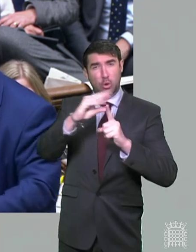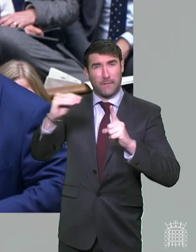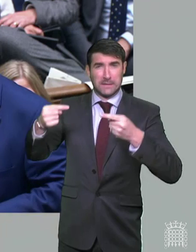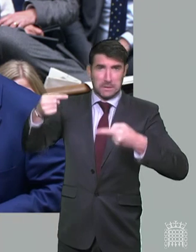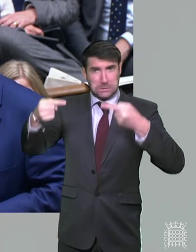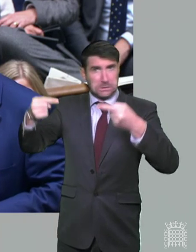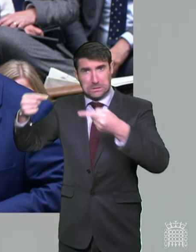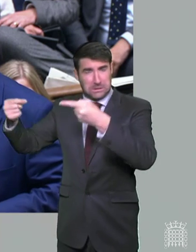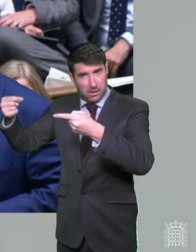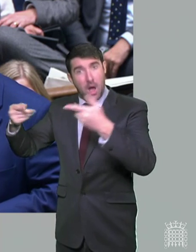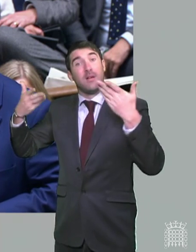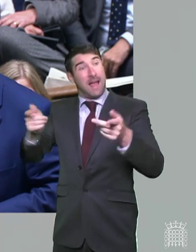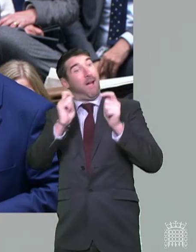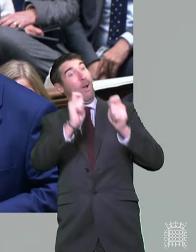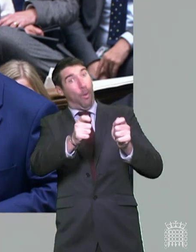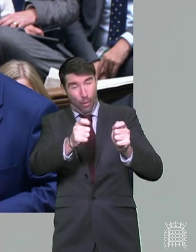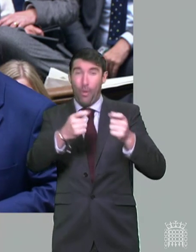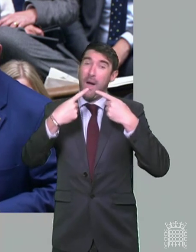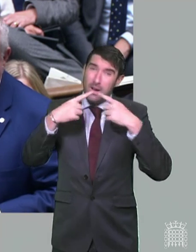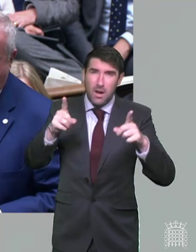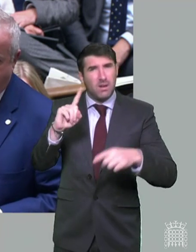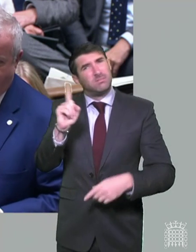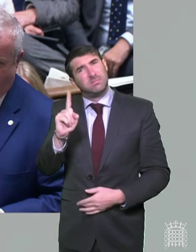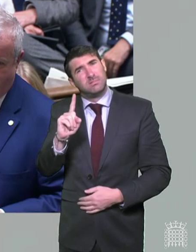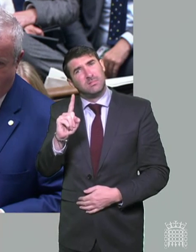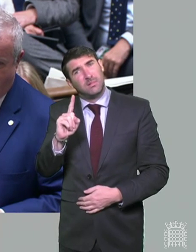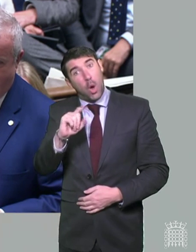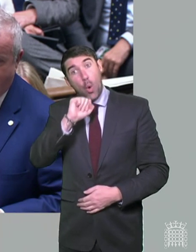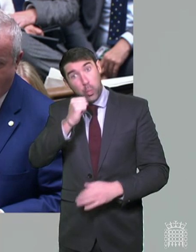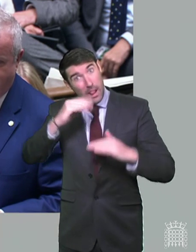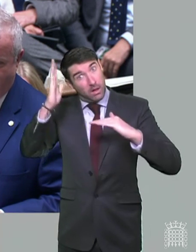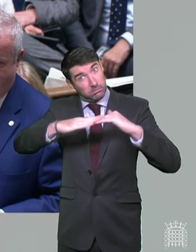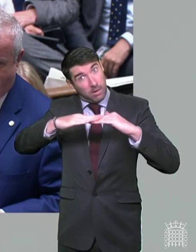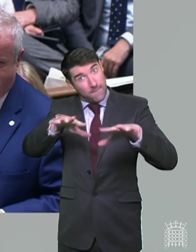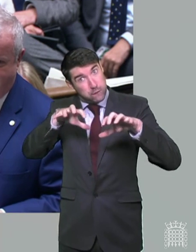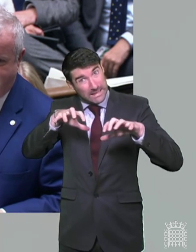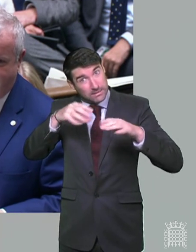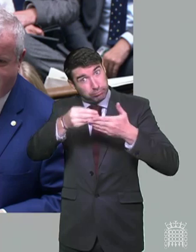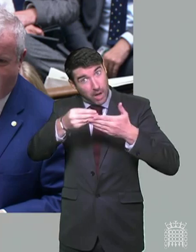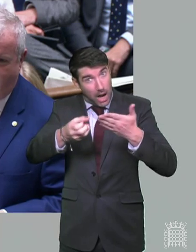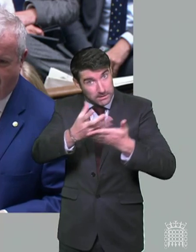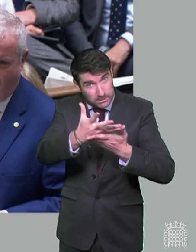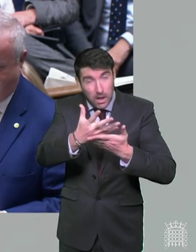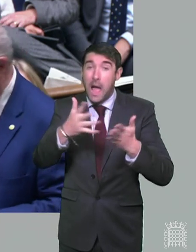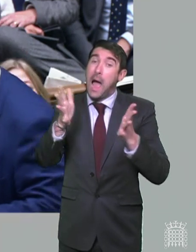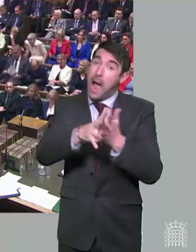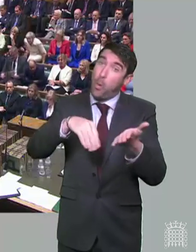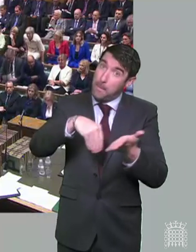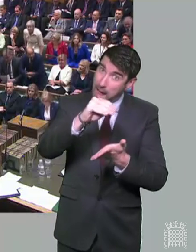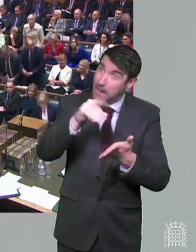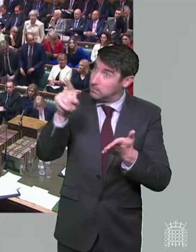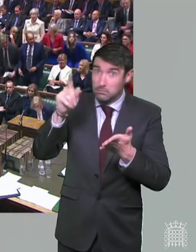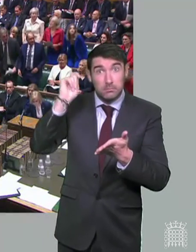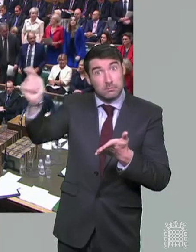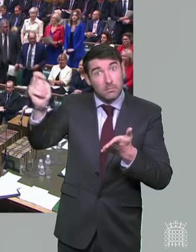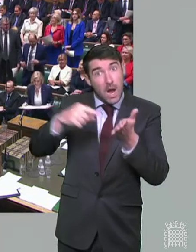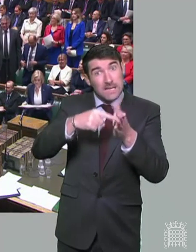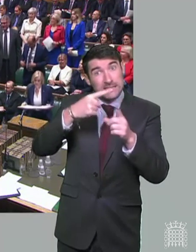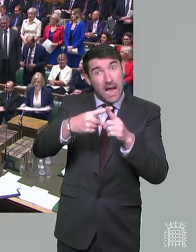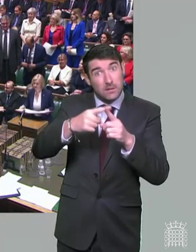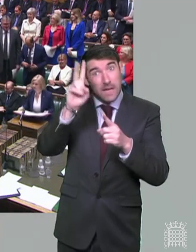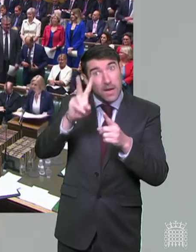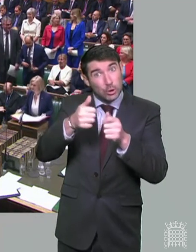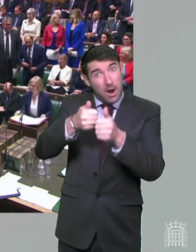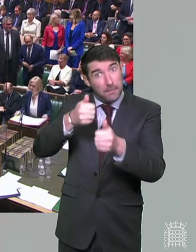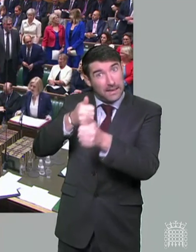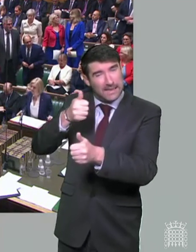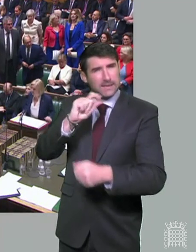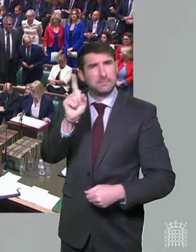Will she freeze energy prices at their current levels, and will that be paid for by a windfall tax—yes or no?